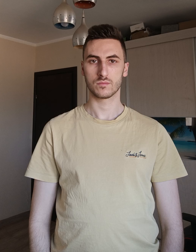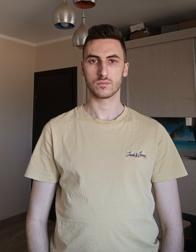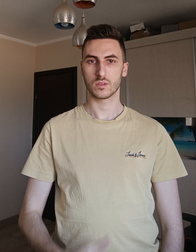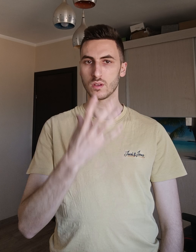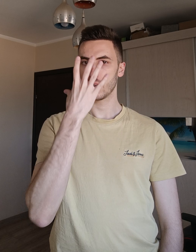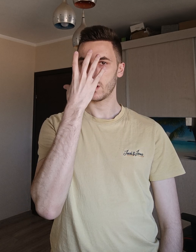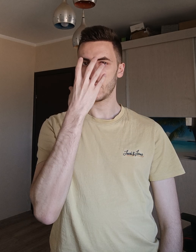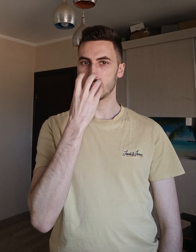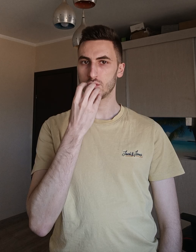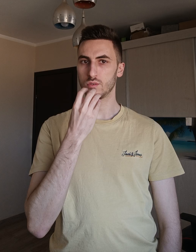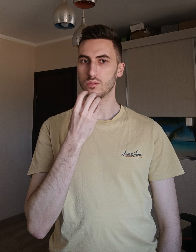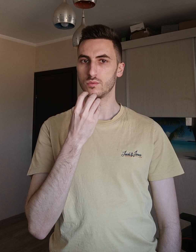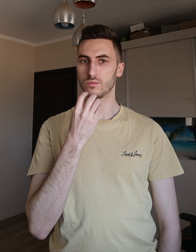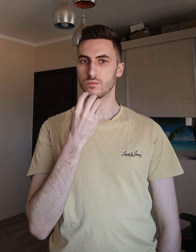עצוב